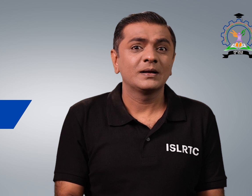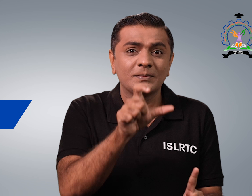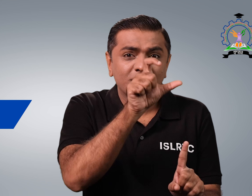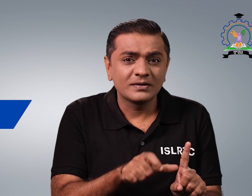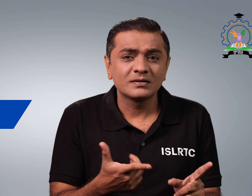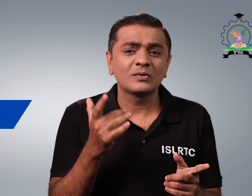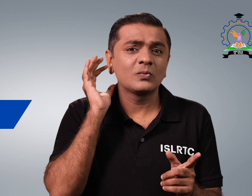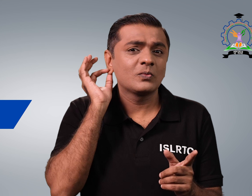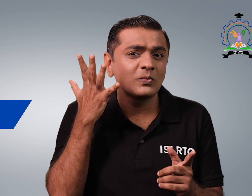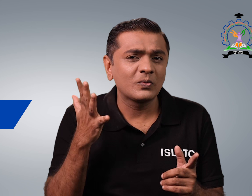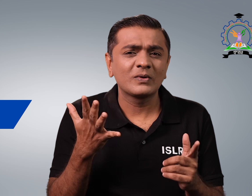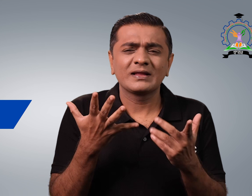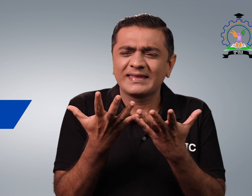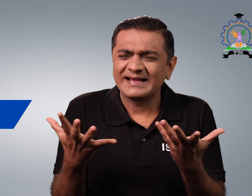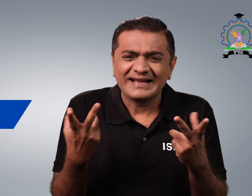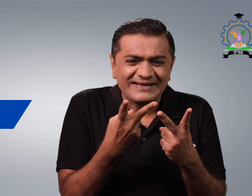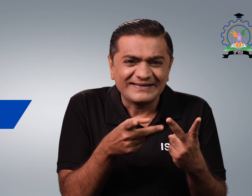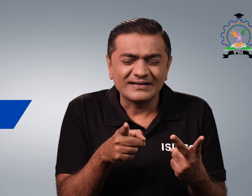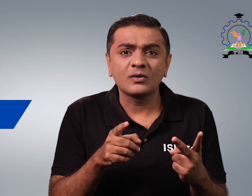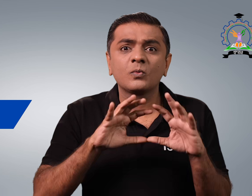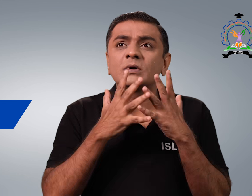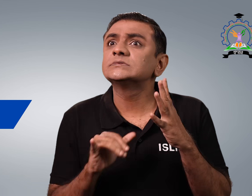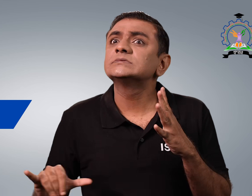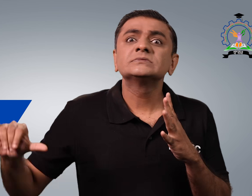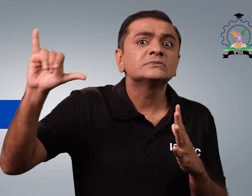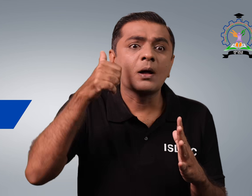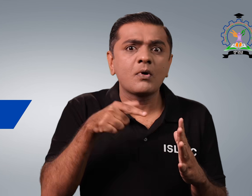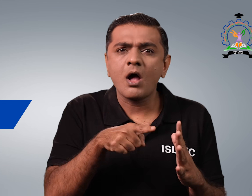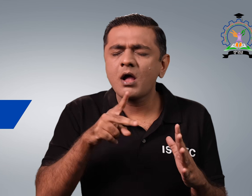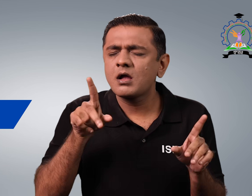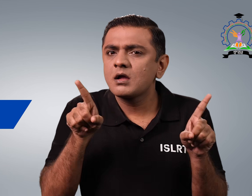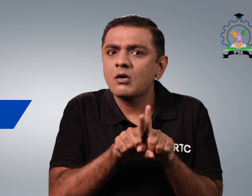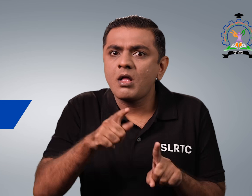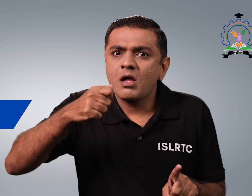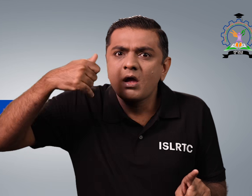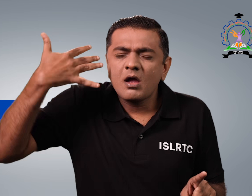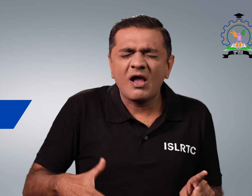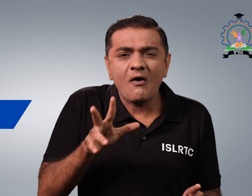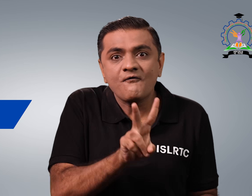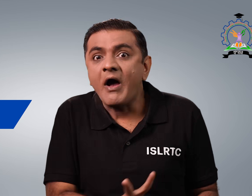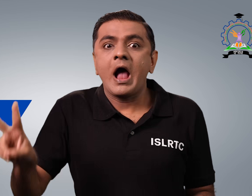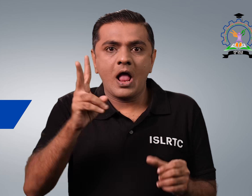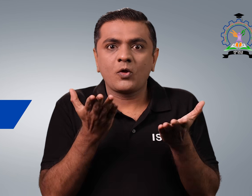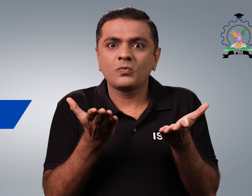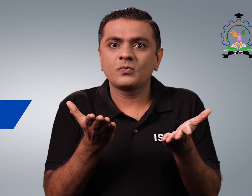Precious means something or someone of great value due to being unique, costly and valuable.